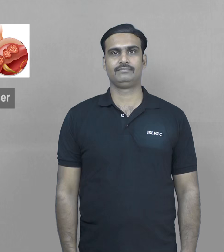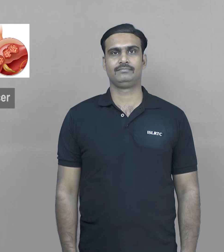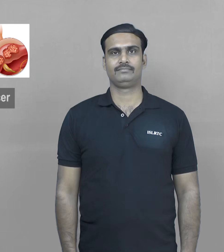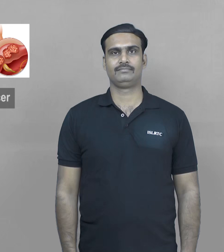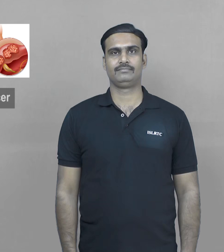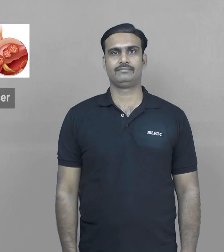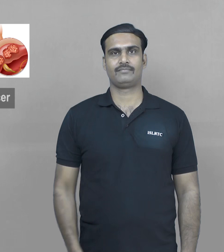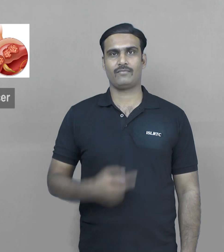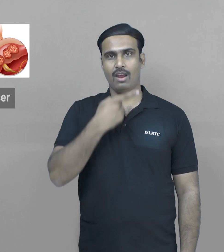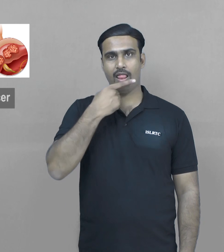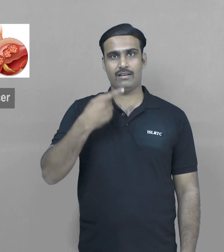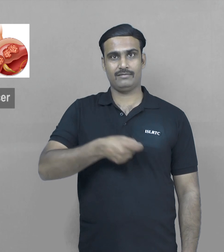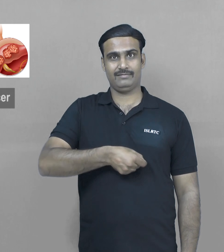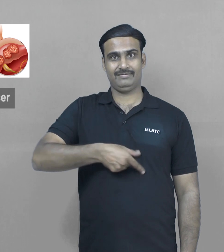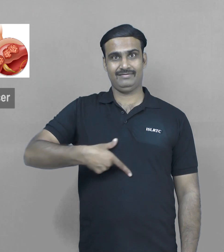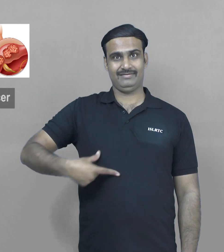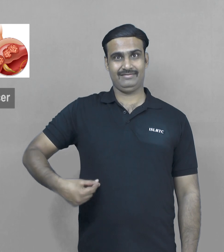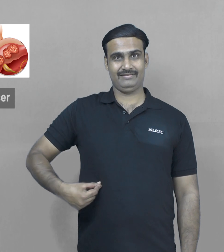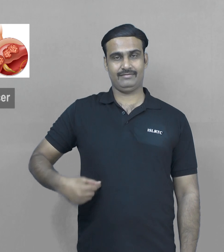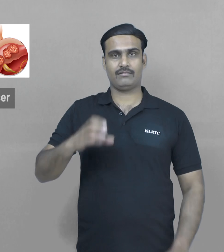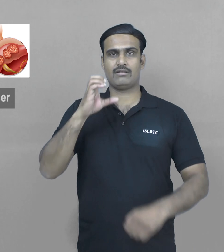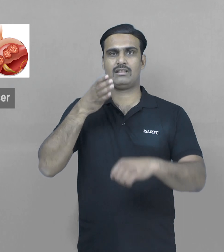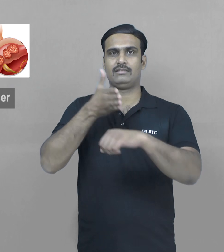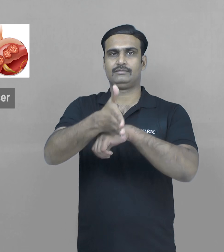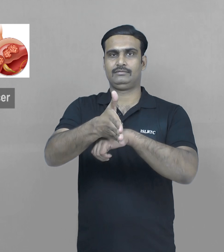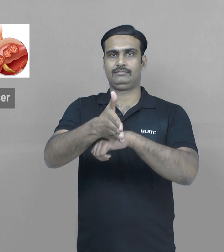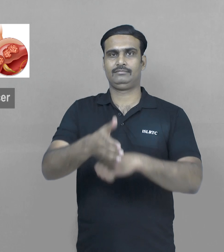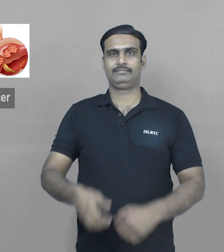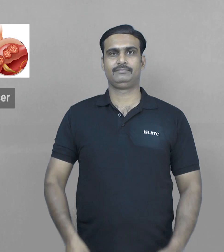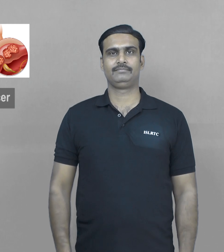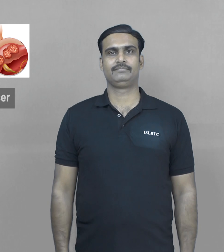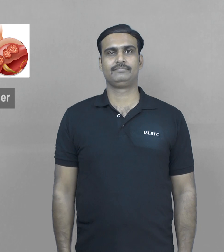Liver Cancer